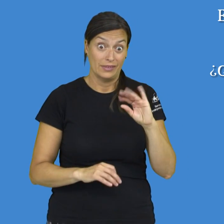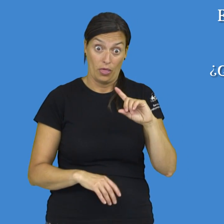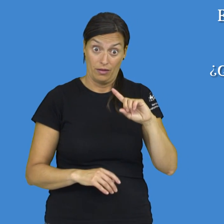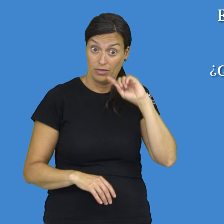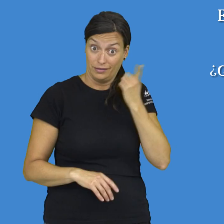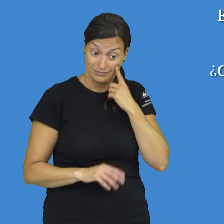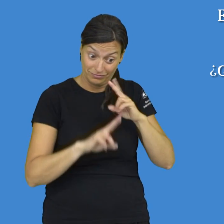descubrir